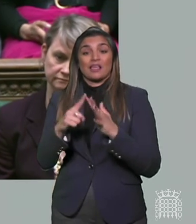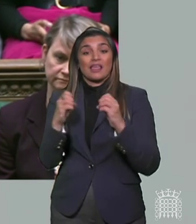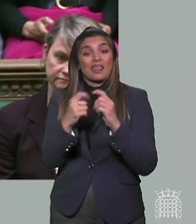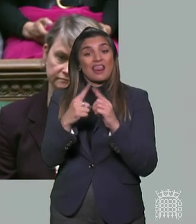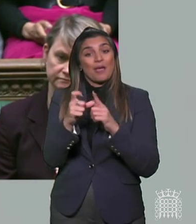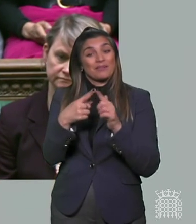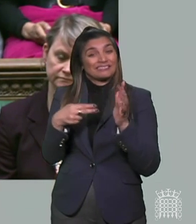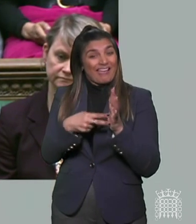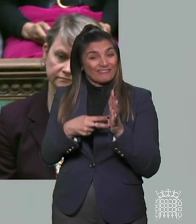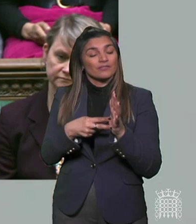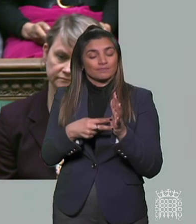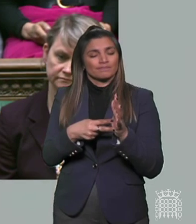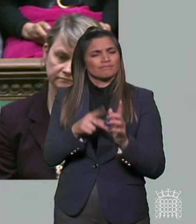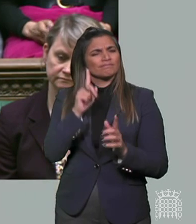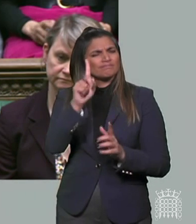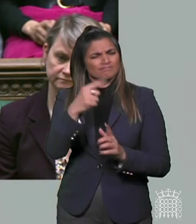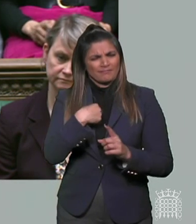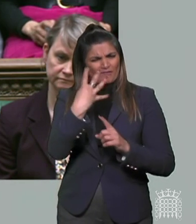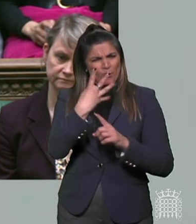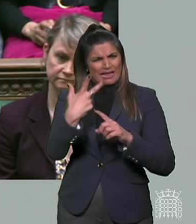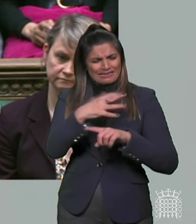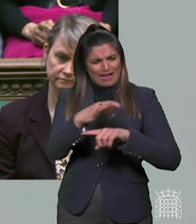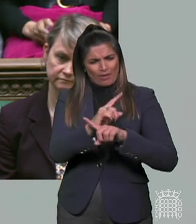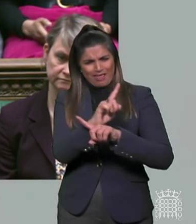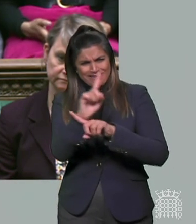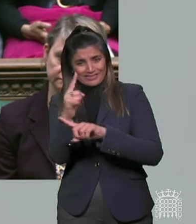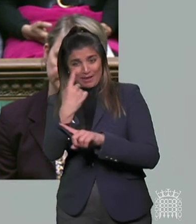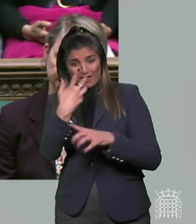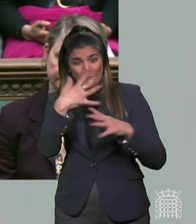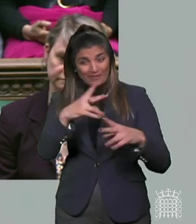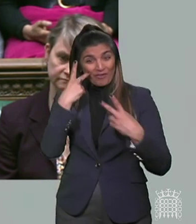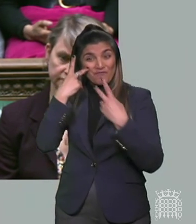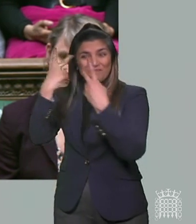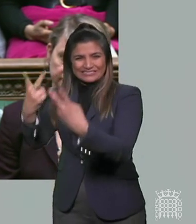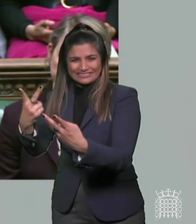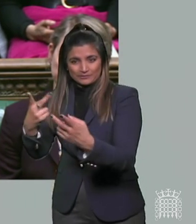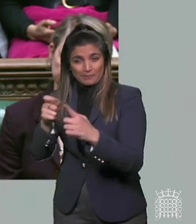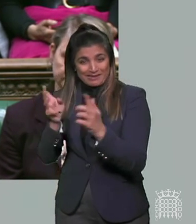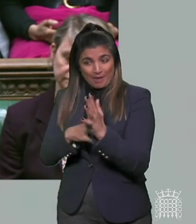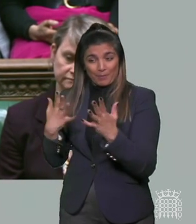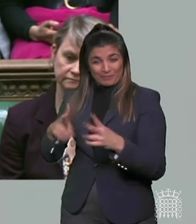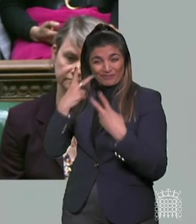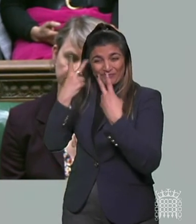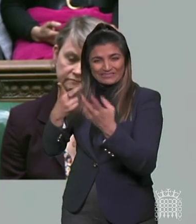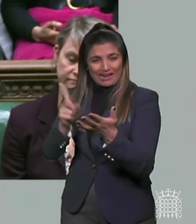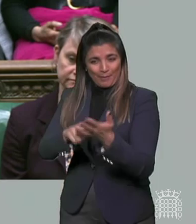Forty-eight hours later, the Prime Minister visited Lebedev at his home in London.